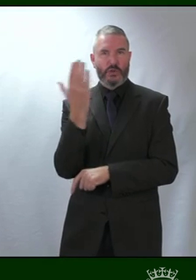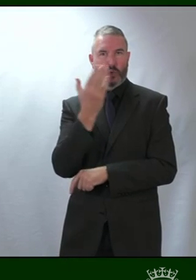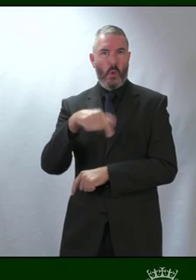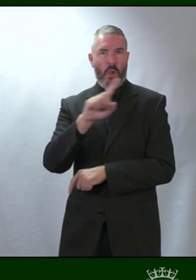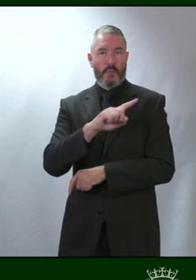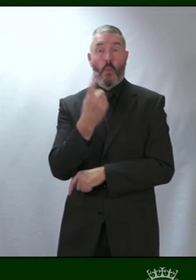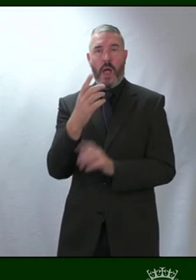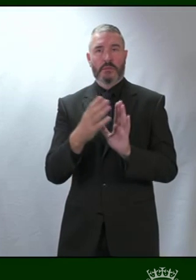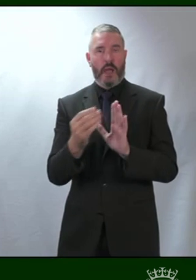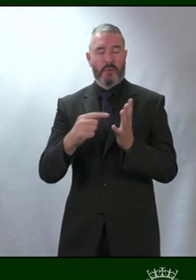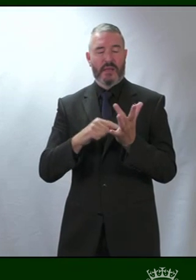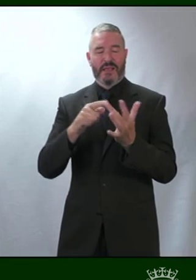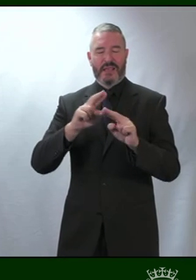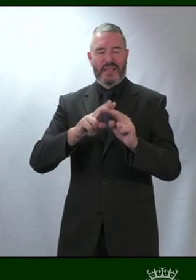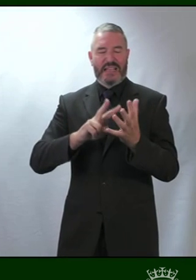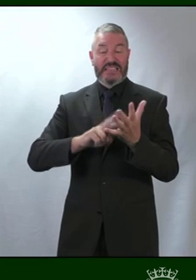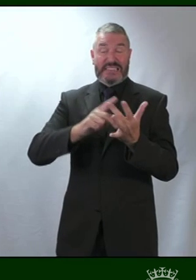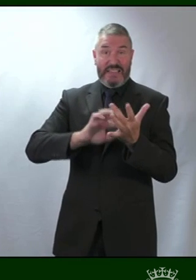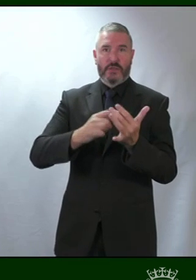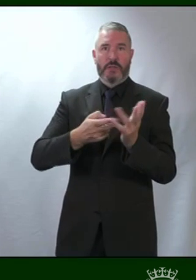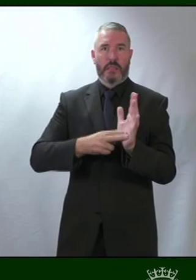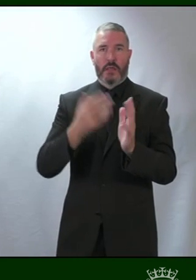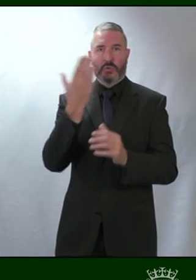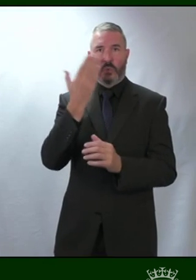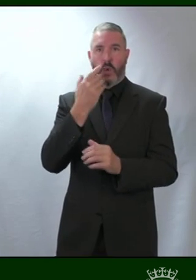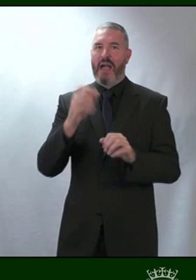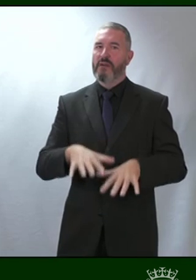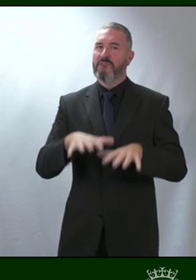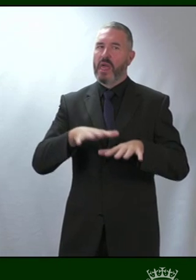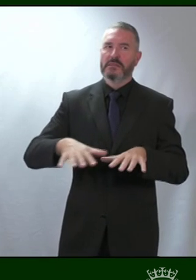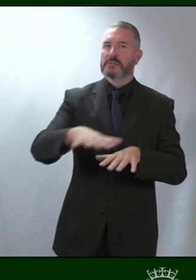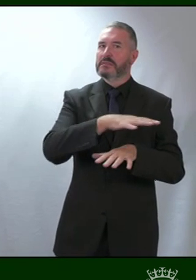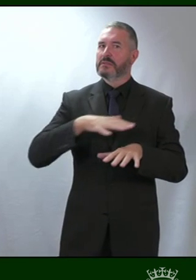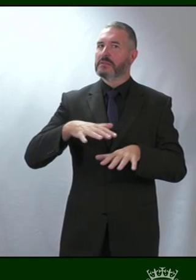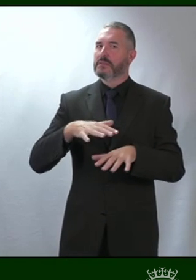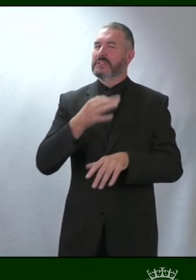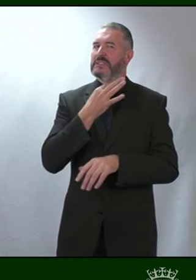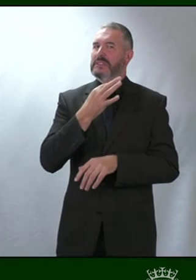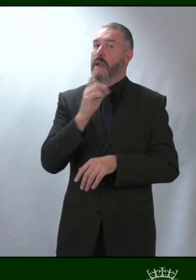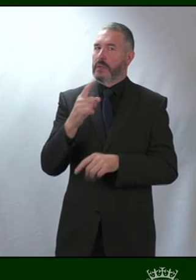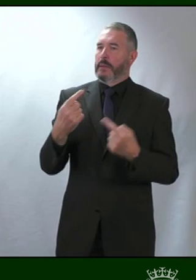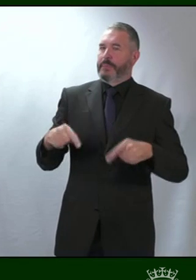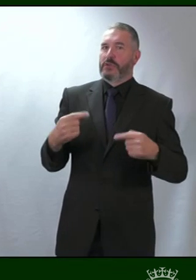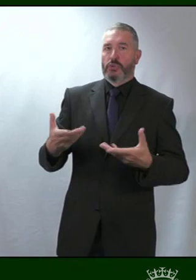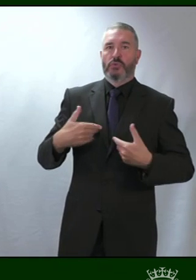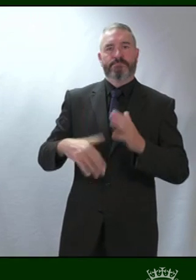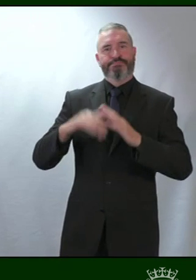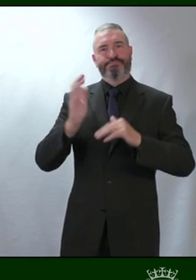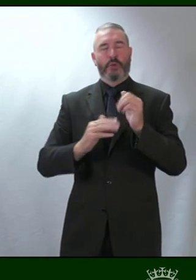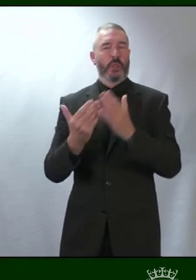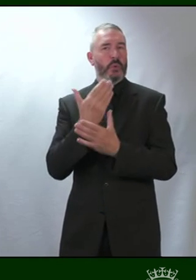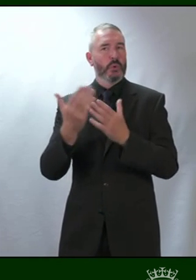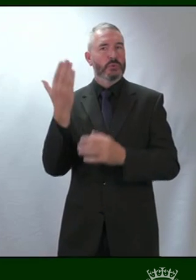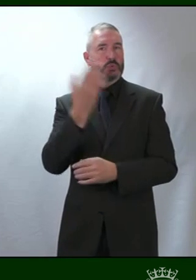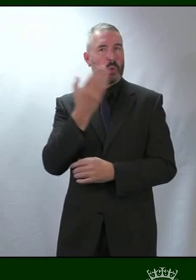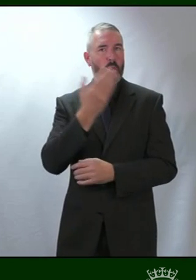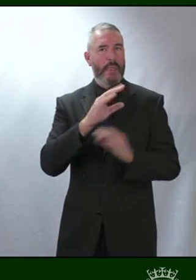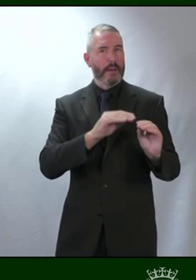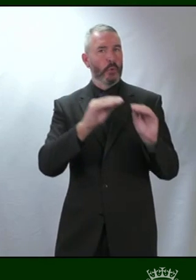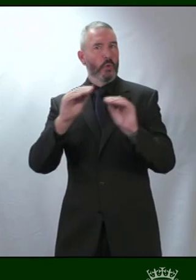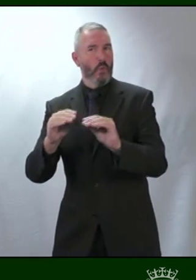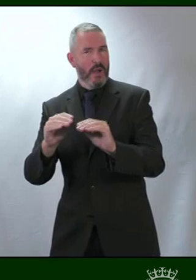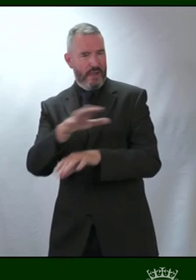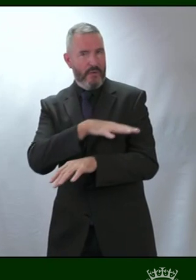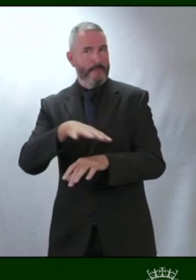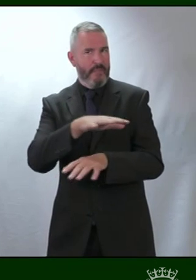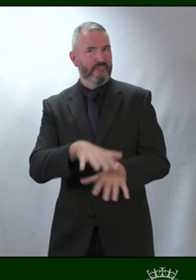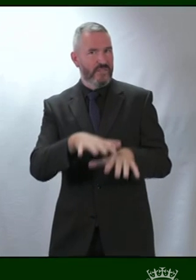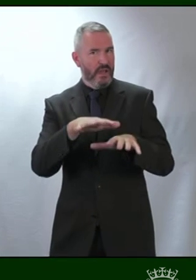Tiverton High School in my constituency is currently in a flood zone, but we have permission to build a new school and move out of that flood zone.